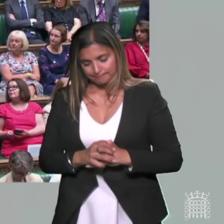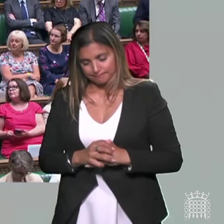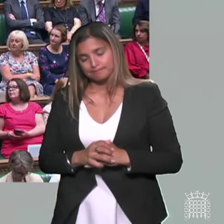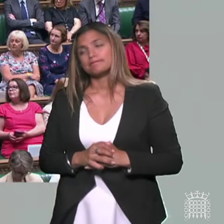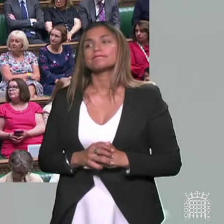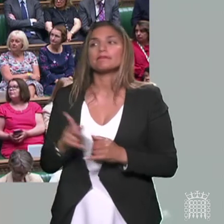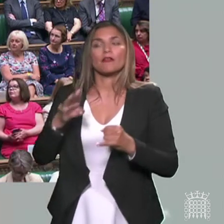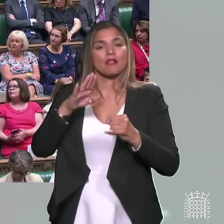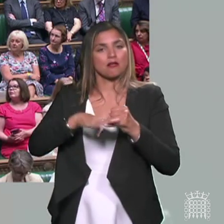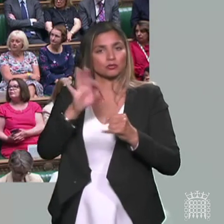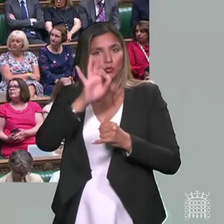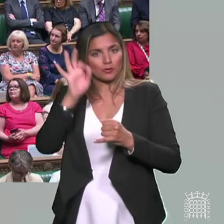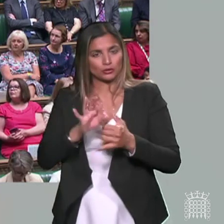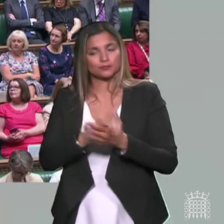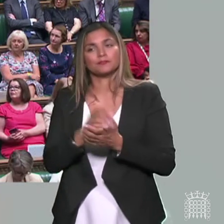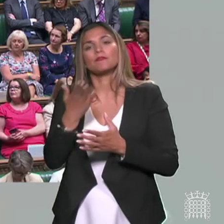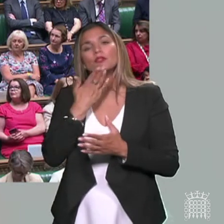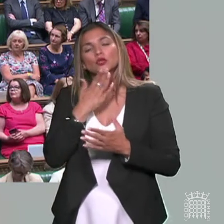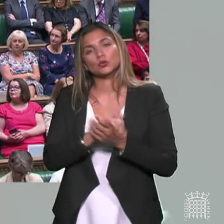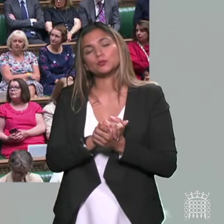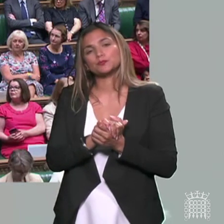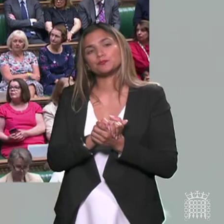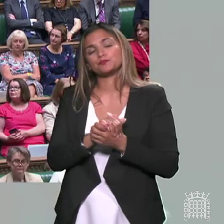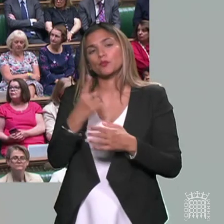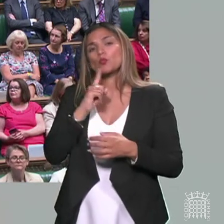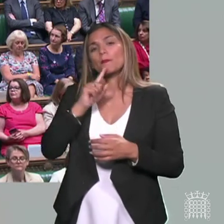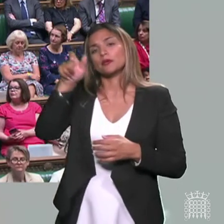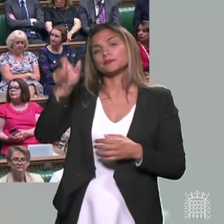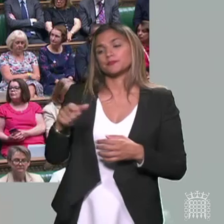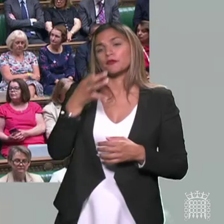A few short weeks ago, Zara Aleena was walking home through Ilford.